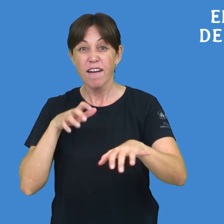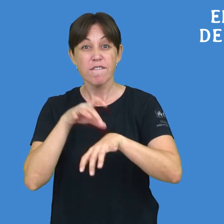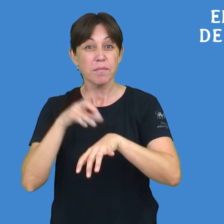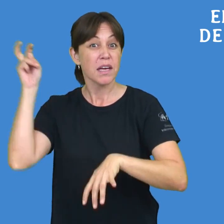enfermo